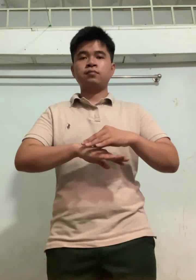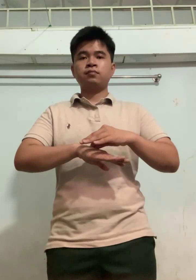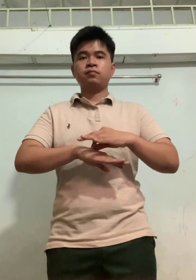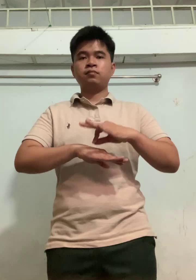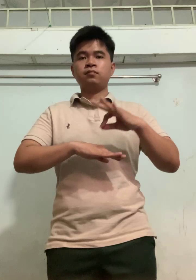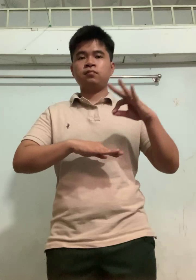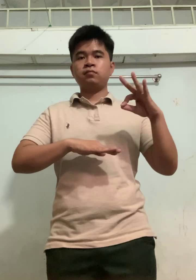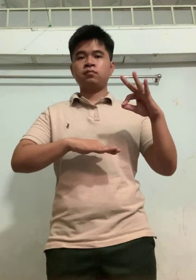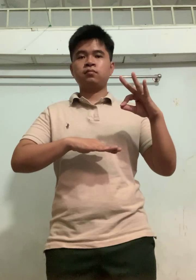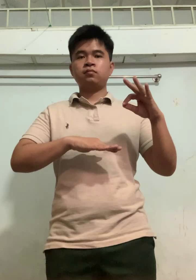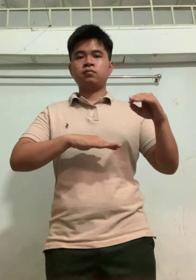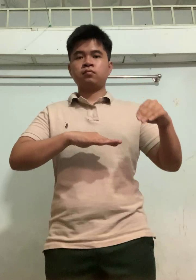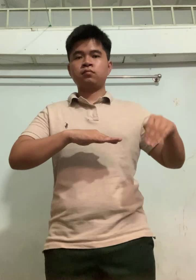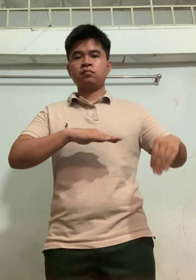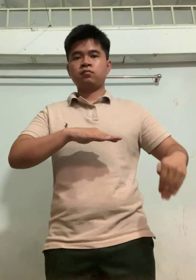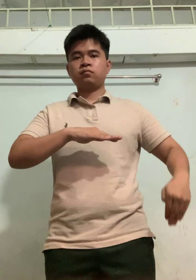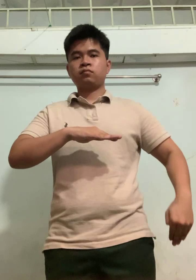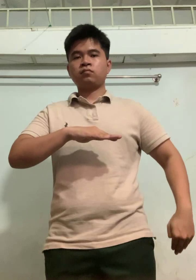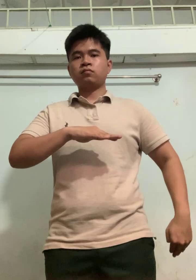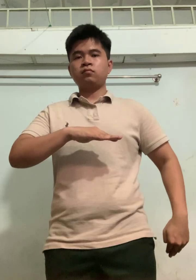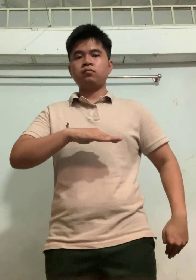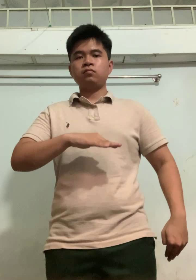tuan sau